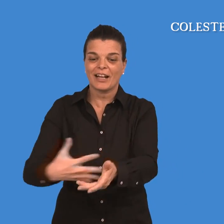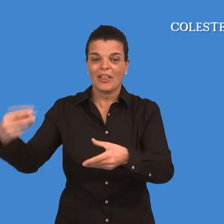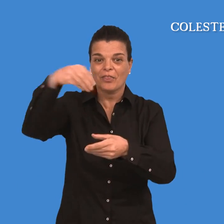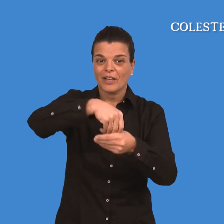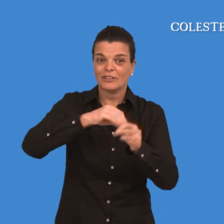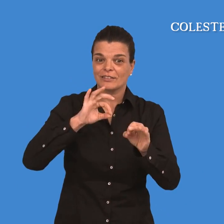dentro